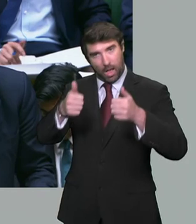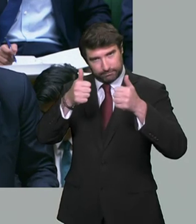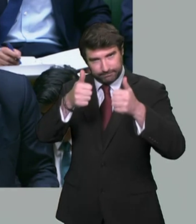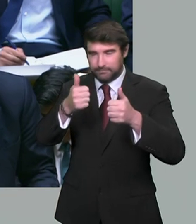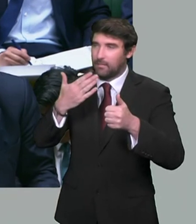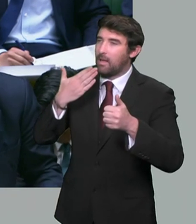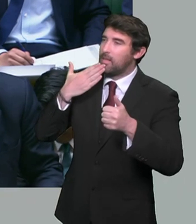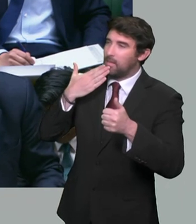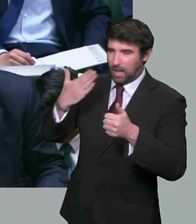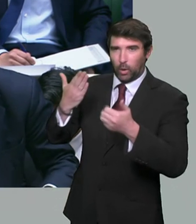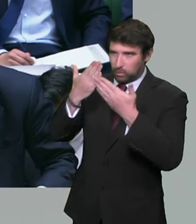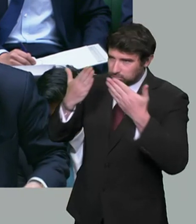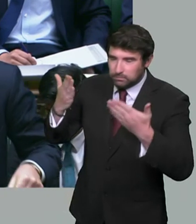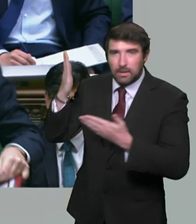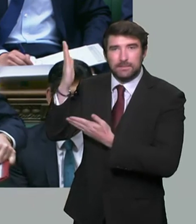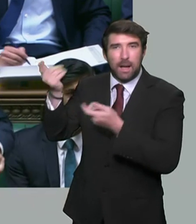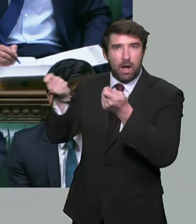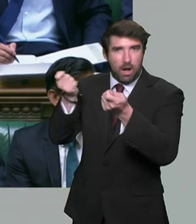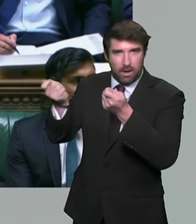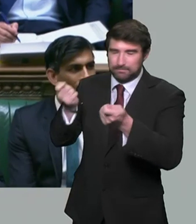This morning I had meetings with ministerial colleagues and others. In addition to my duties in this House, I shall have further such meetings later today.